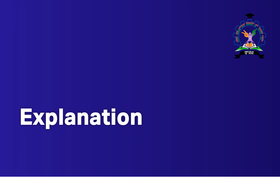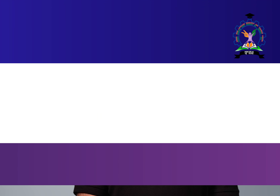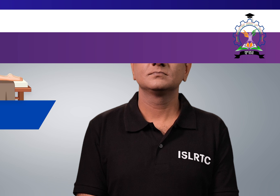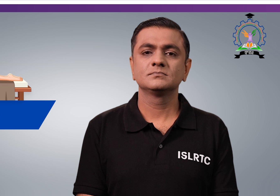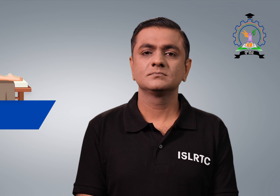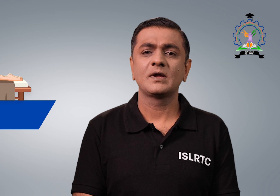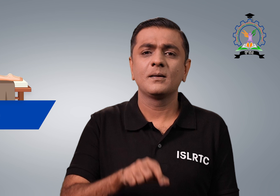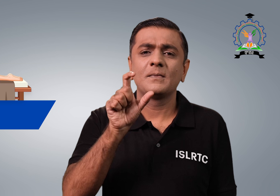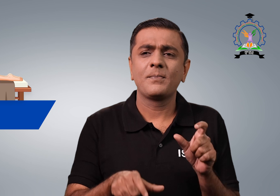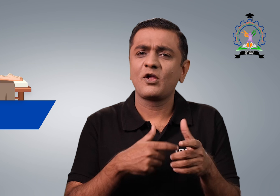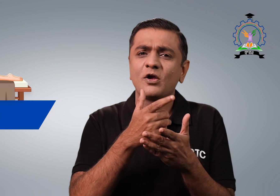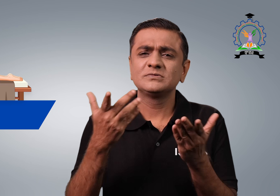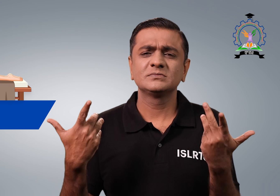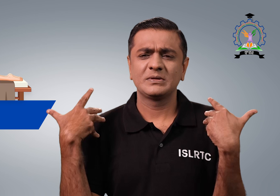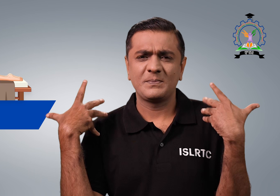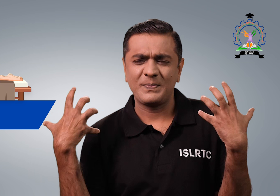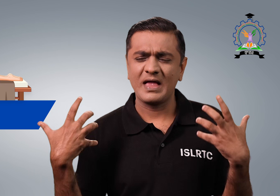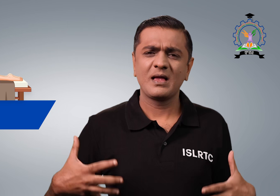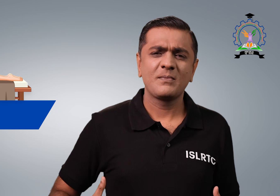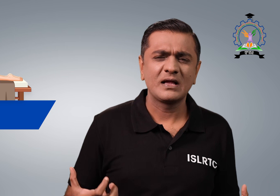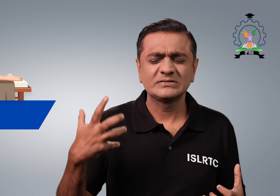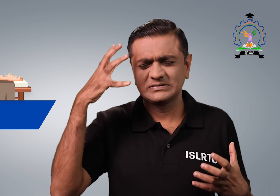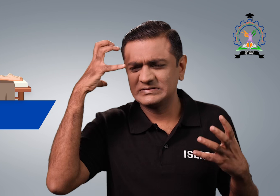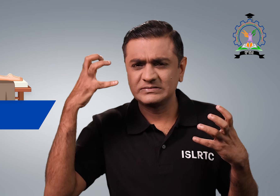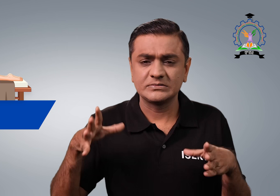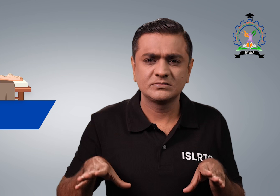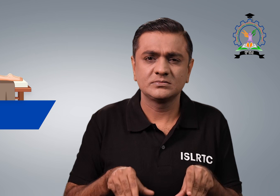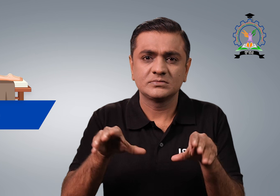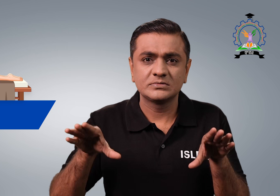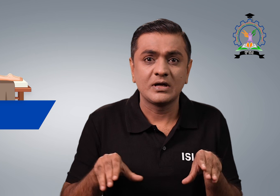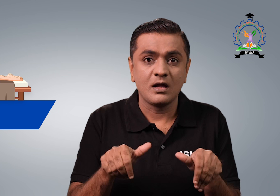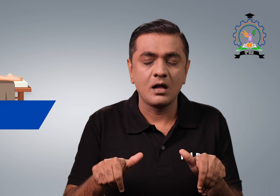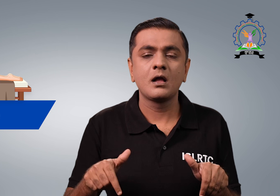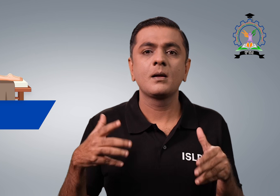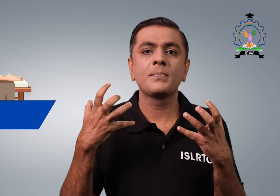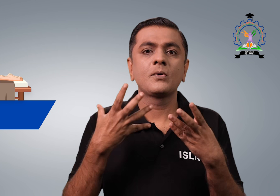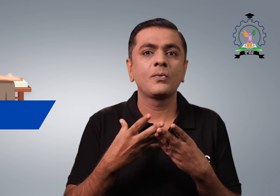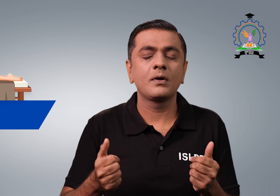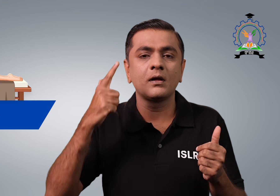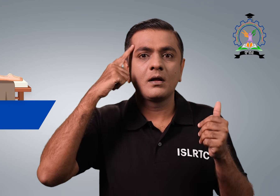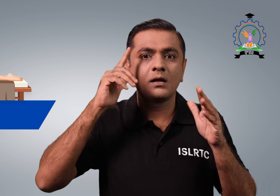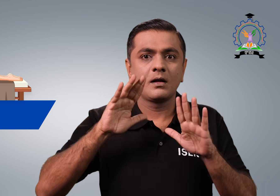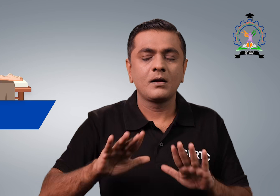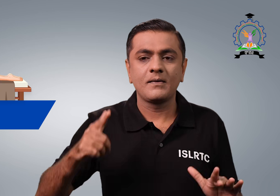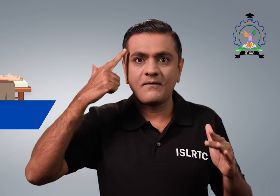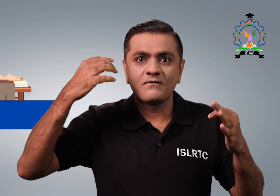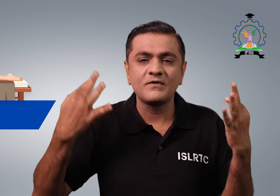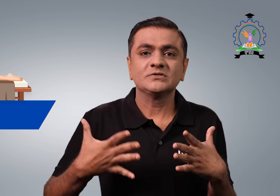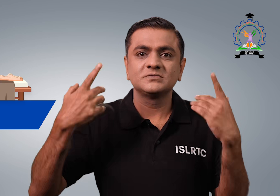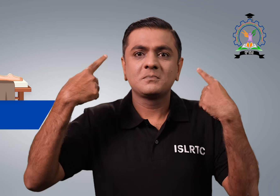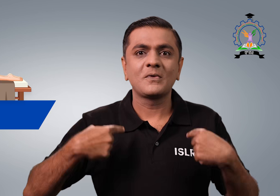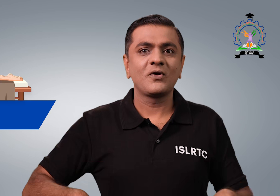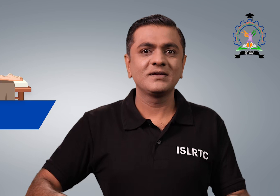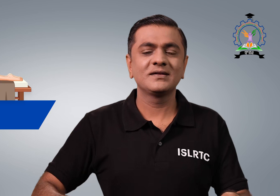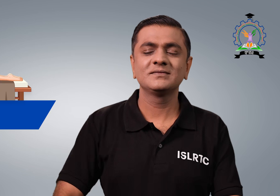The rubbing and kneading of muscles of the body with the hands, especially to relieve pain and for relaxation.